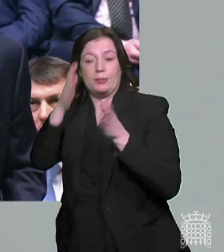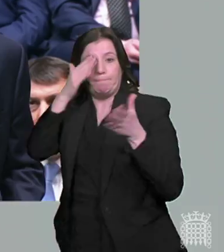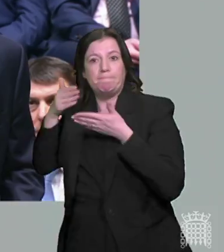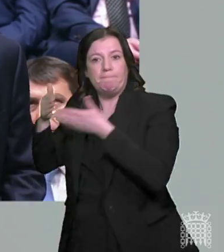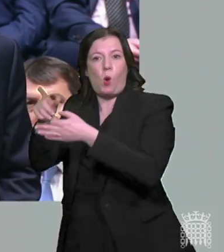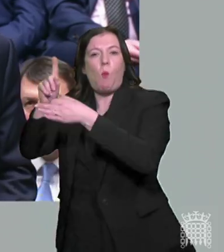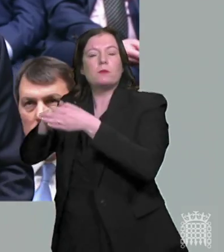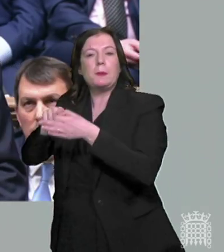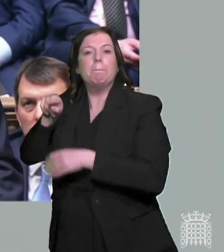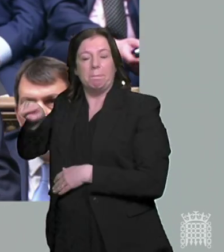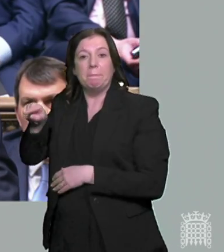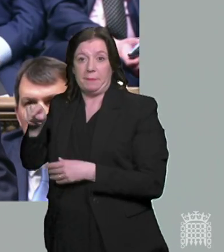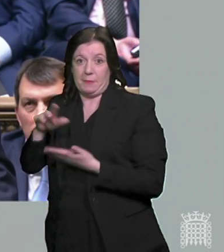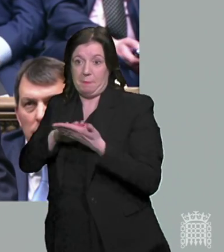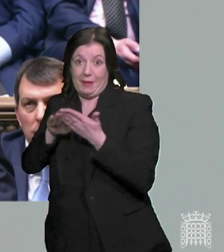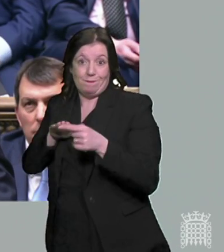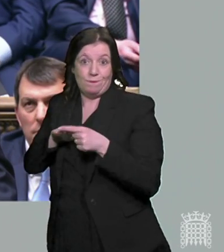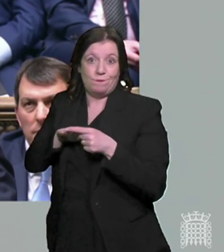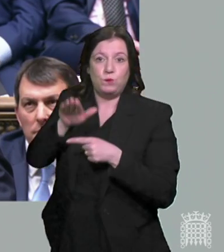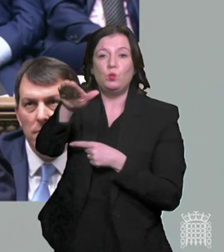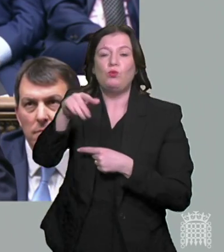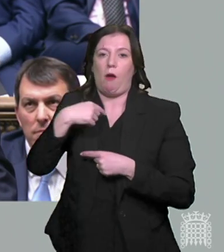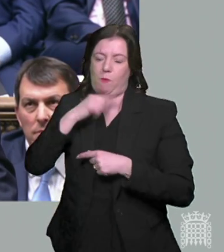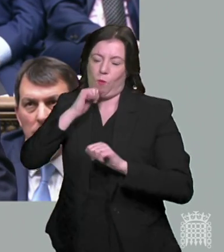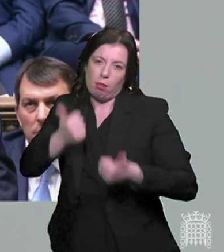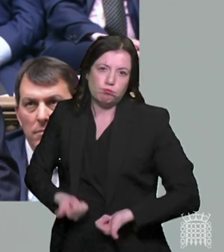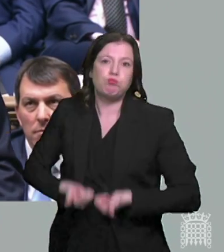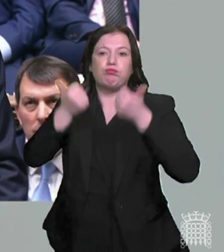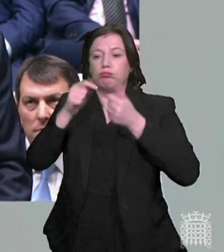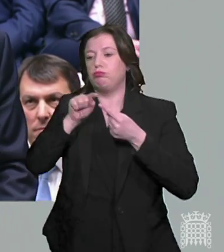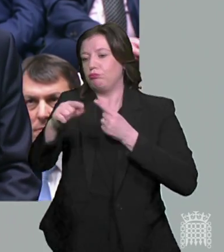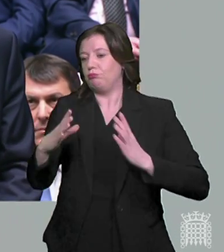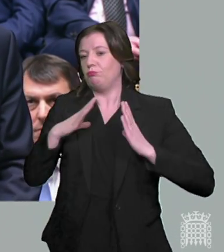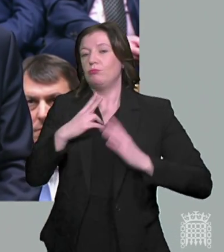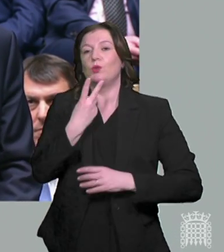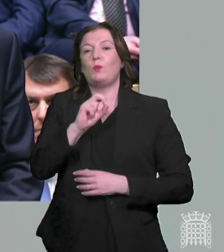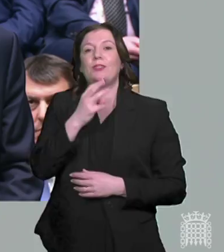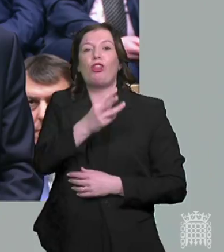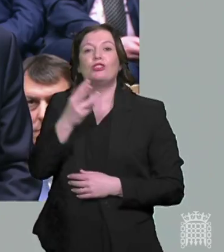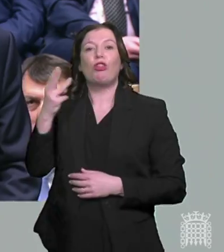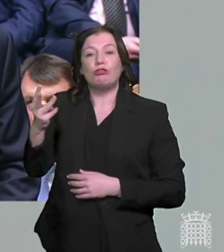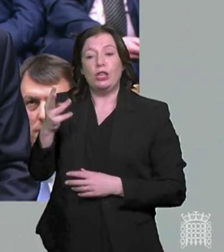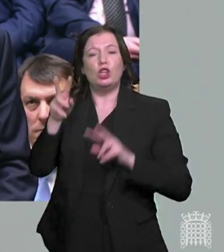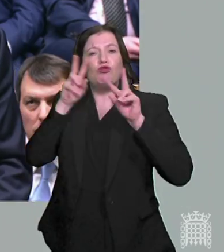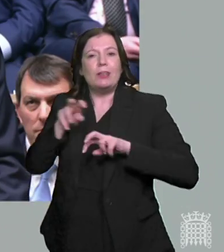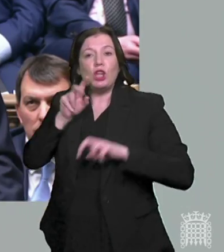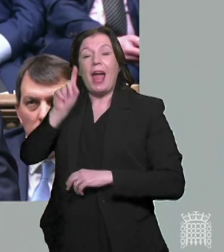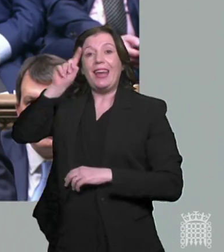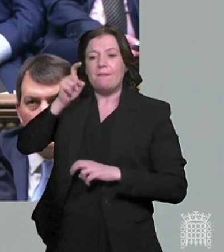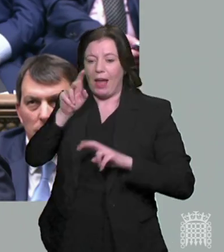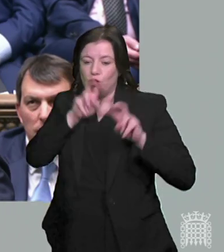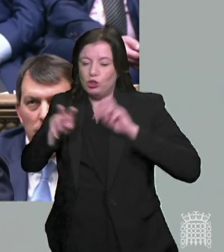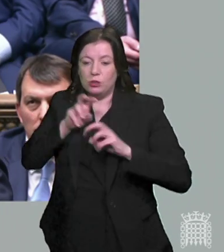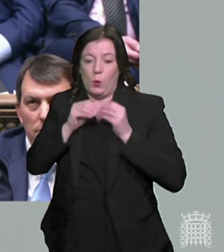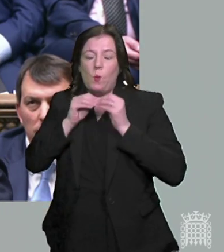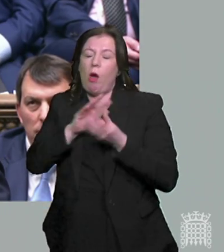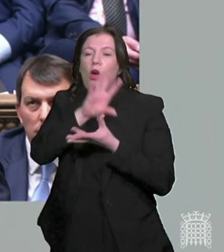so today we publish a quantum strategy, which will set out our vision to be a world-leading quantum-enabled economy by 2033, with a research and innovation programme totalling £2.